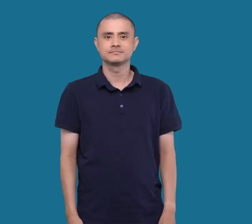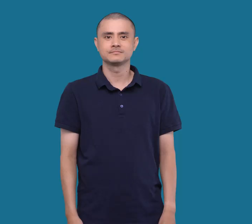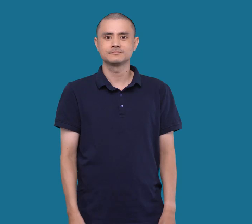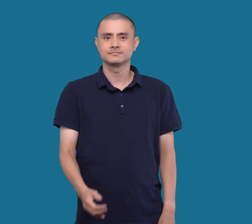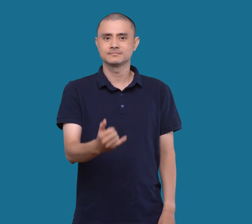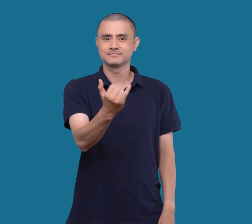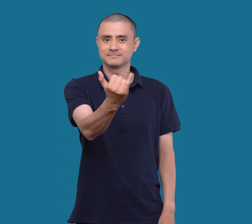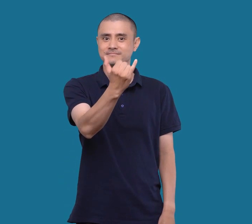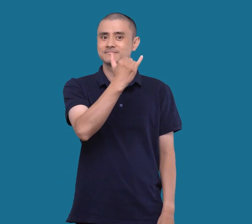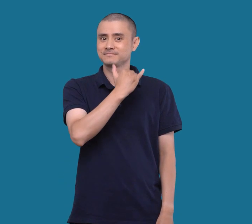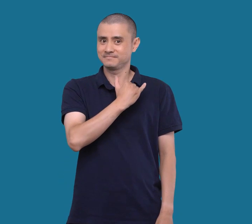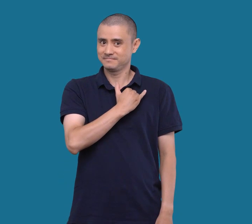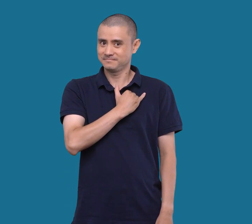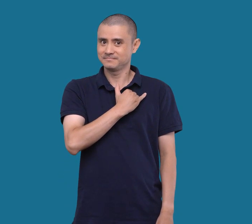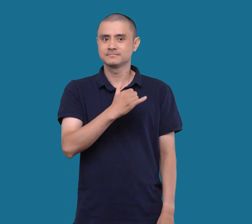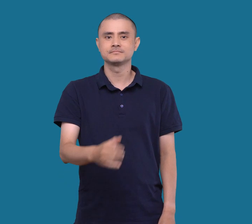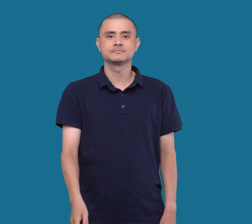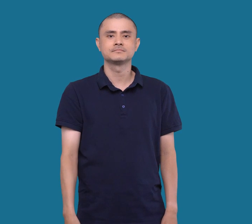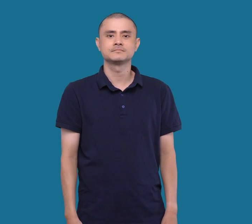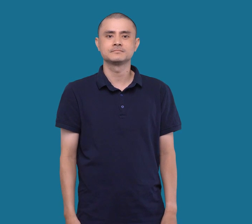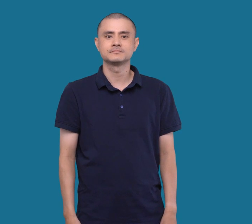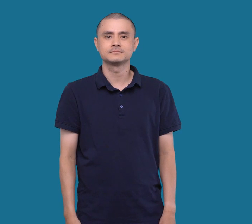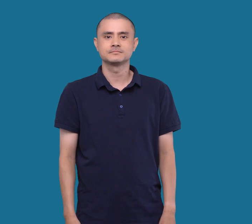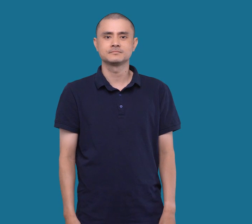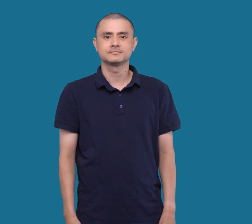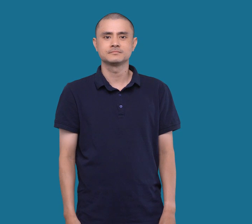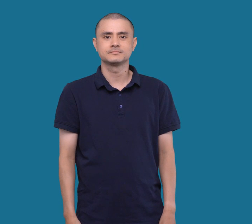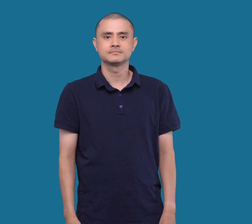bạn yêu tôi